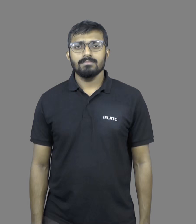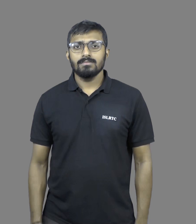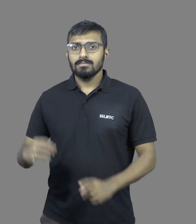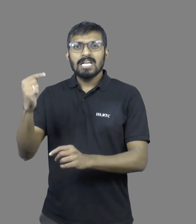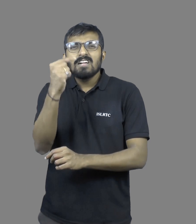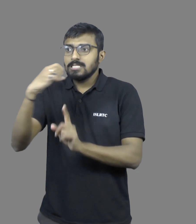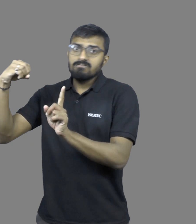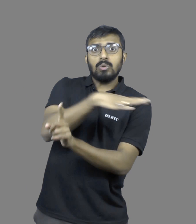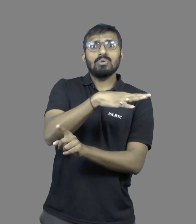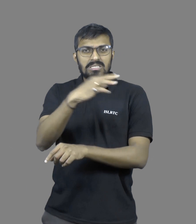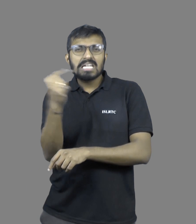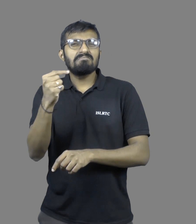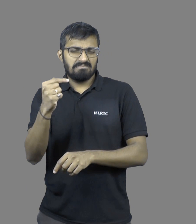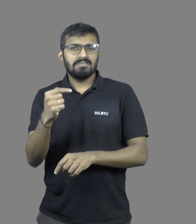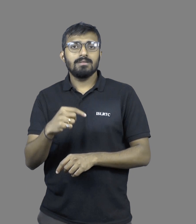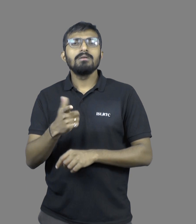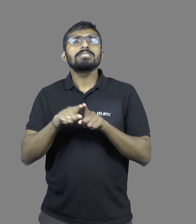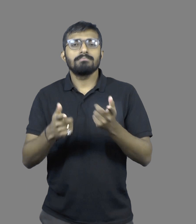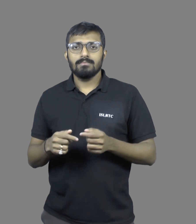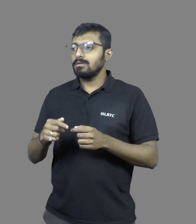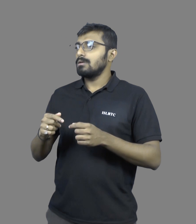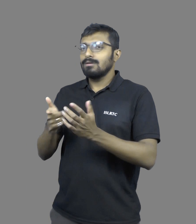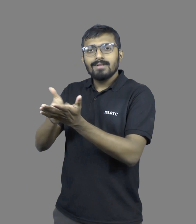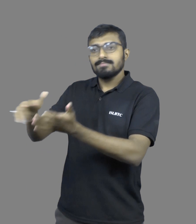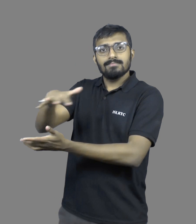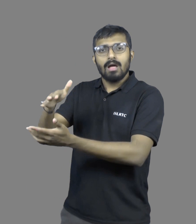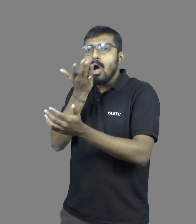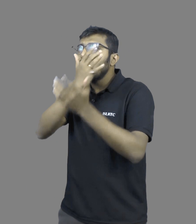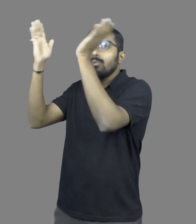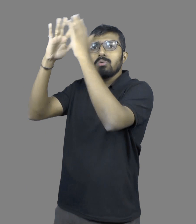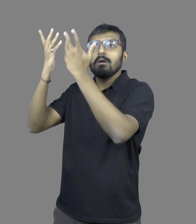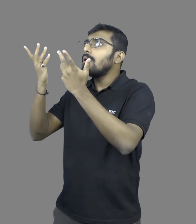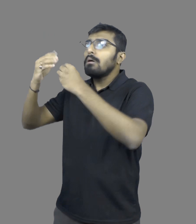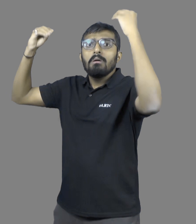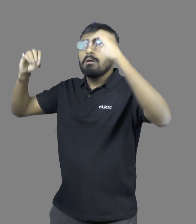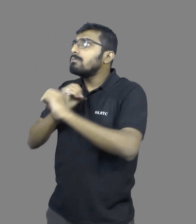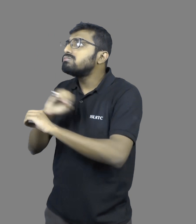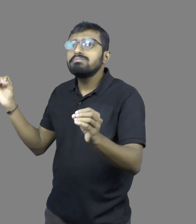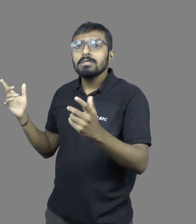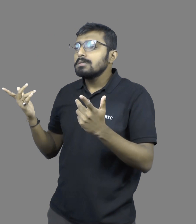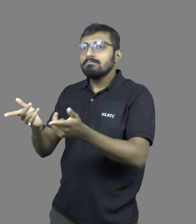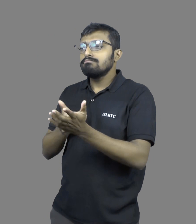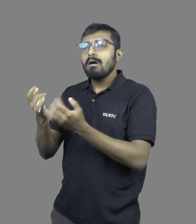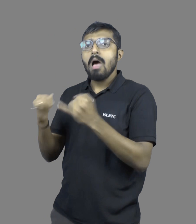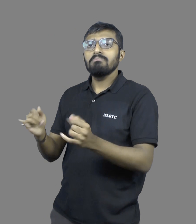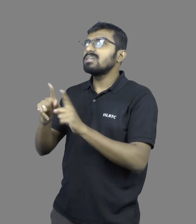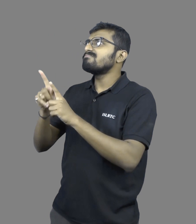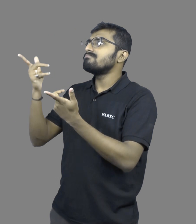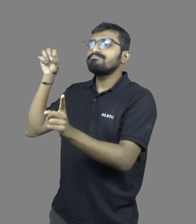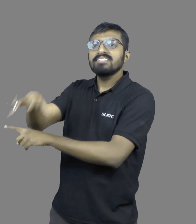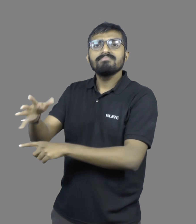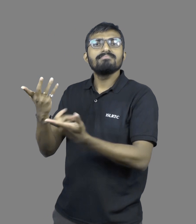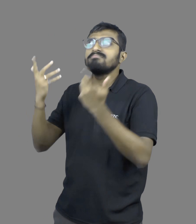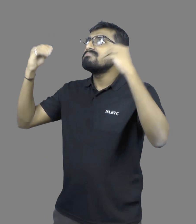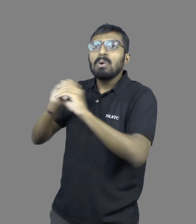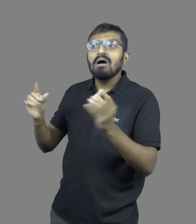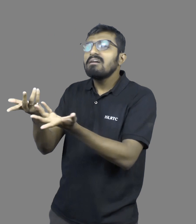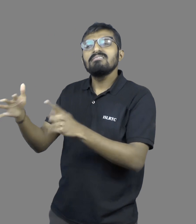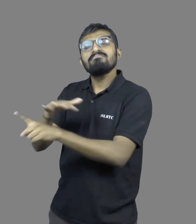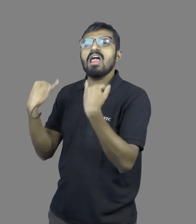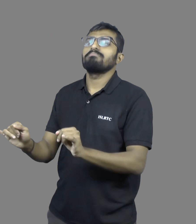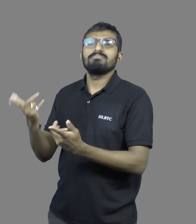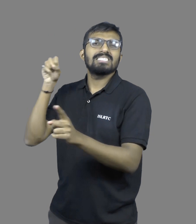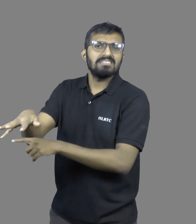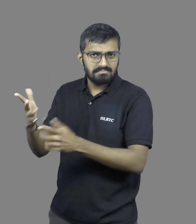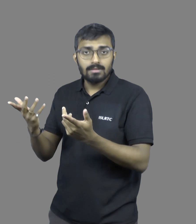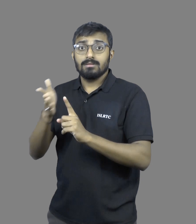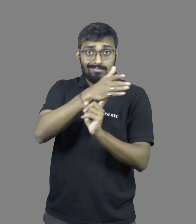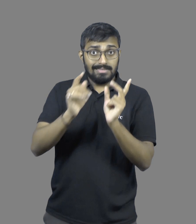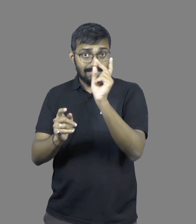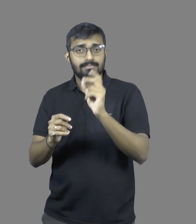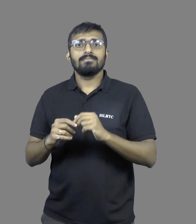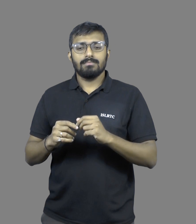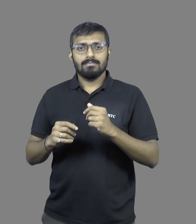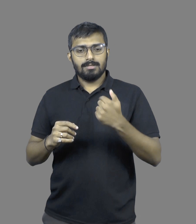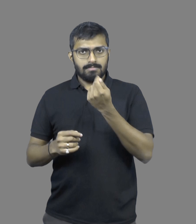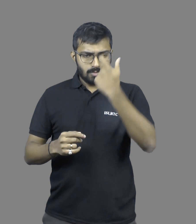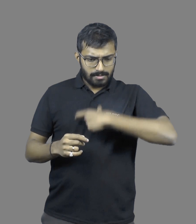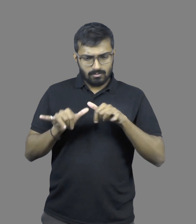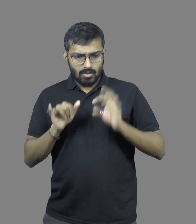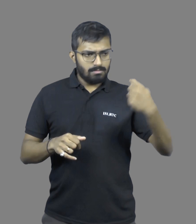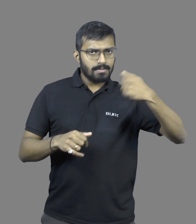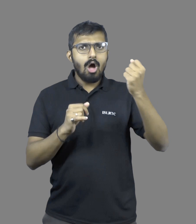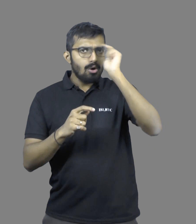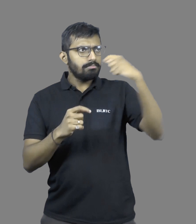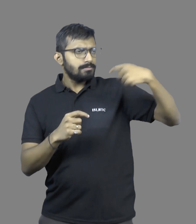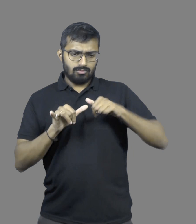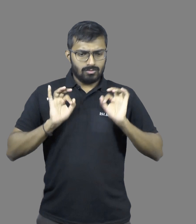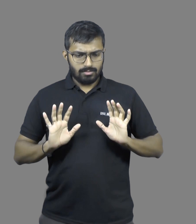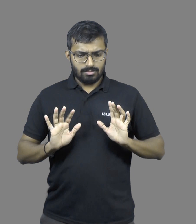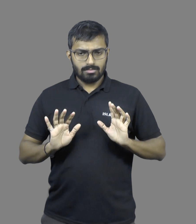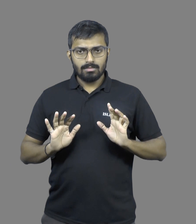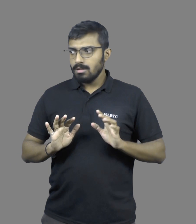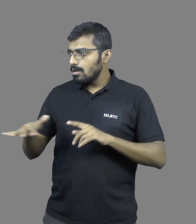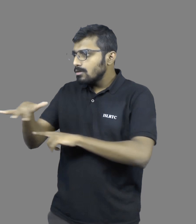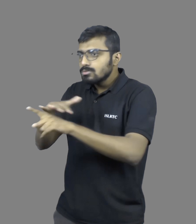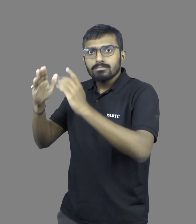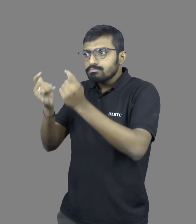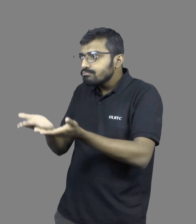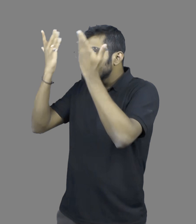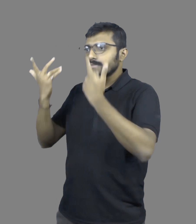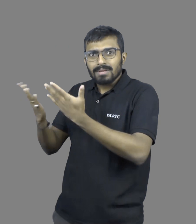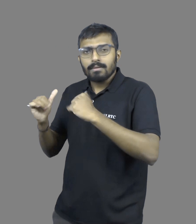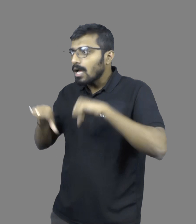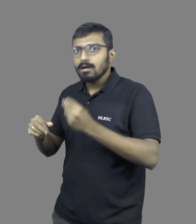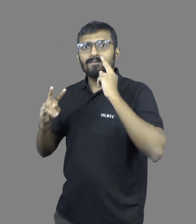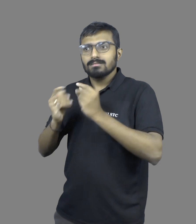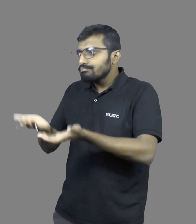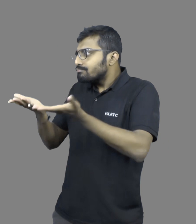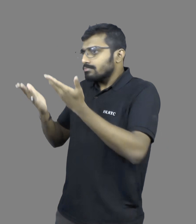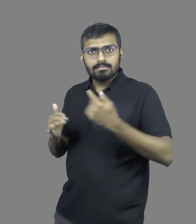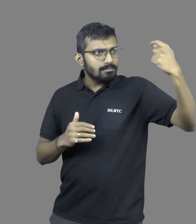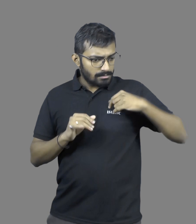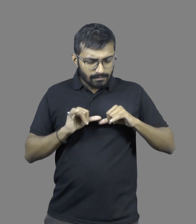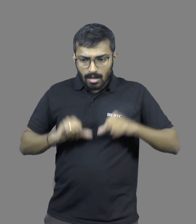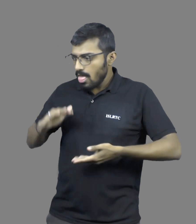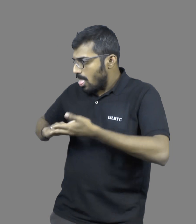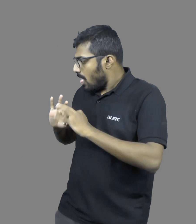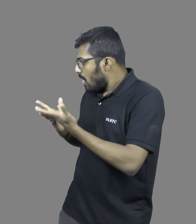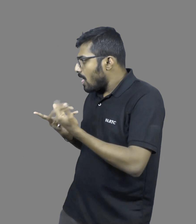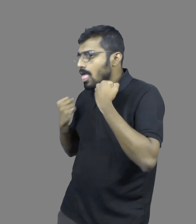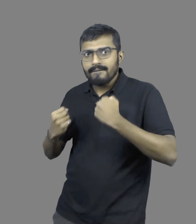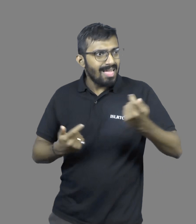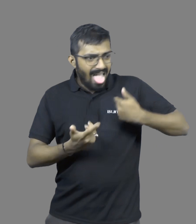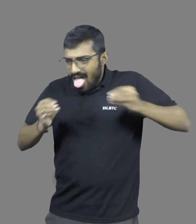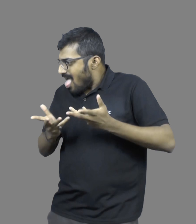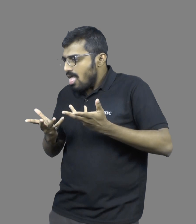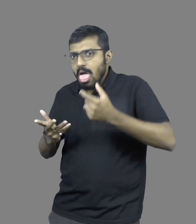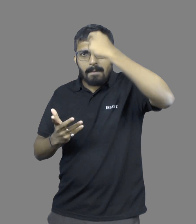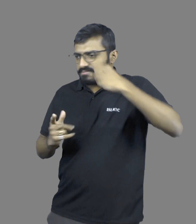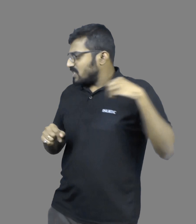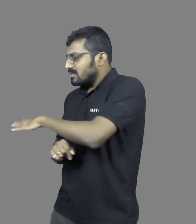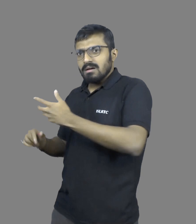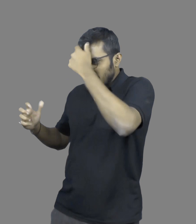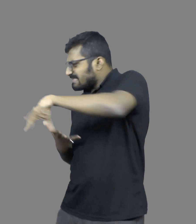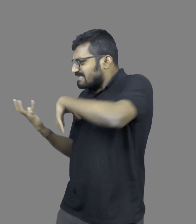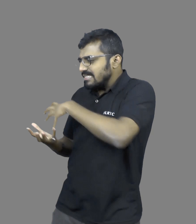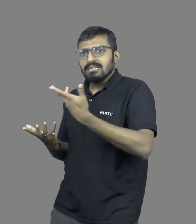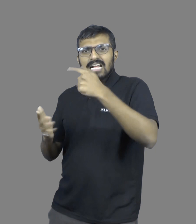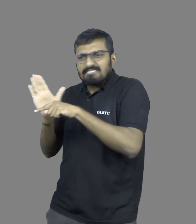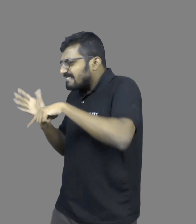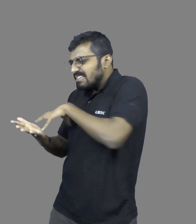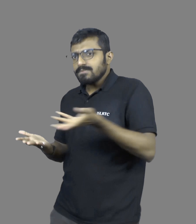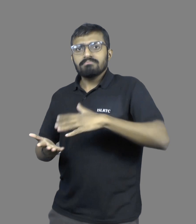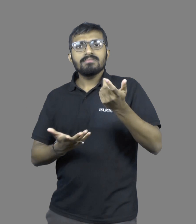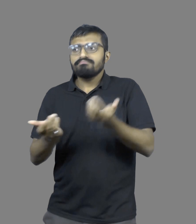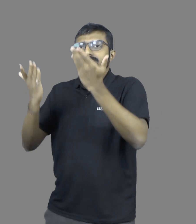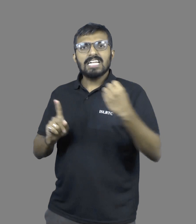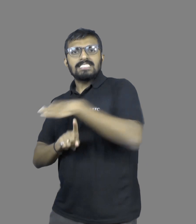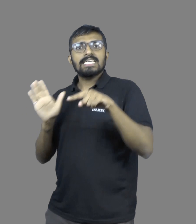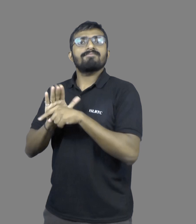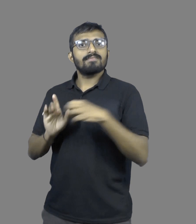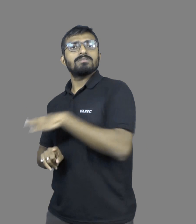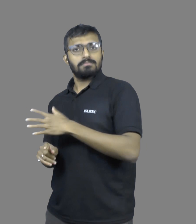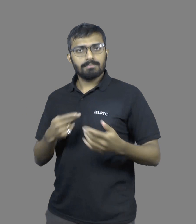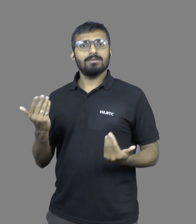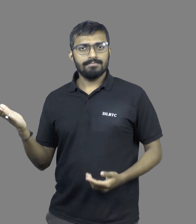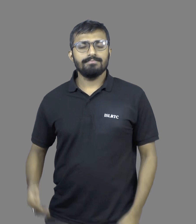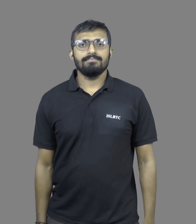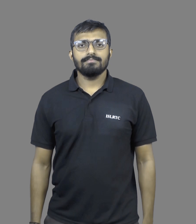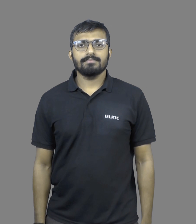Adverse Detrimental